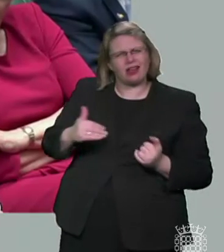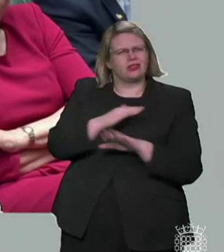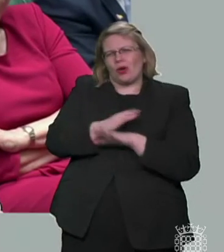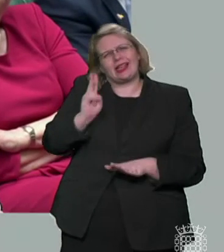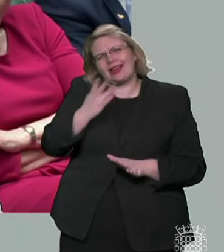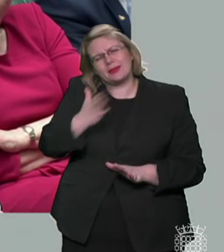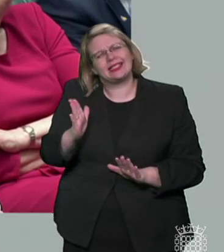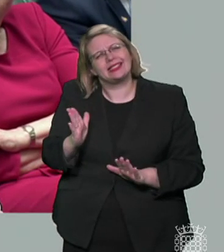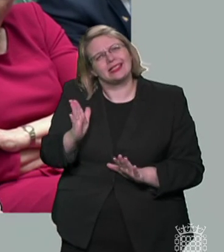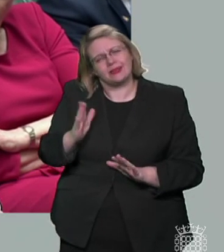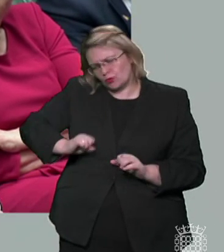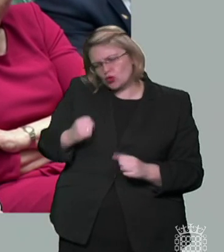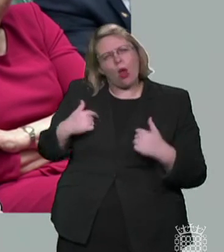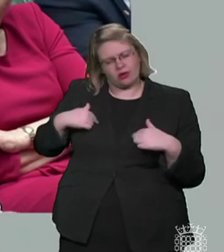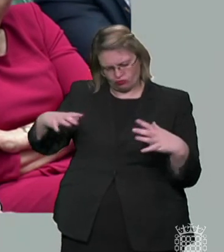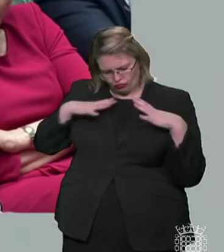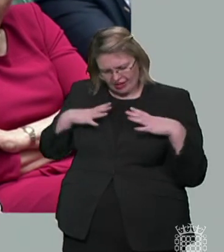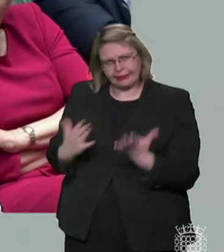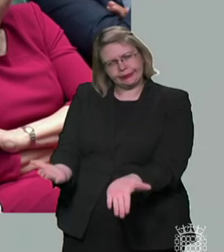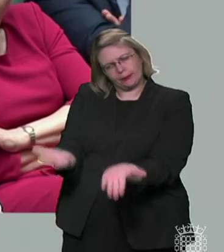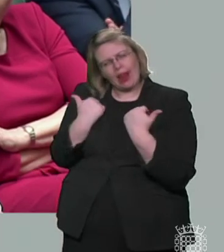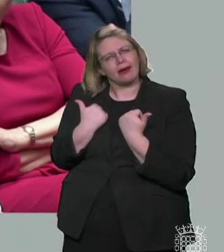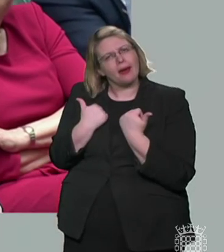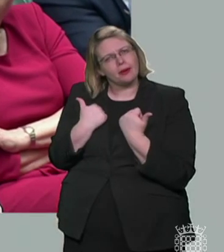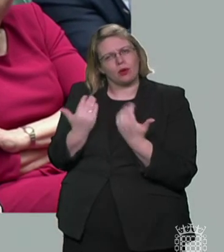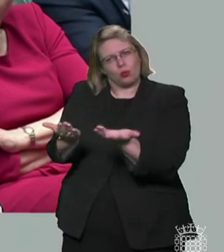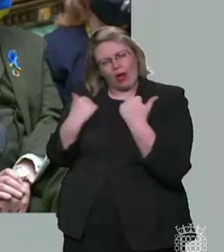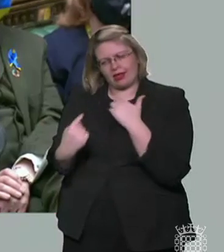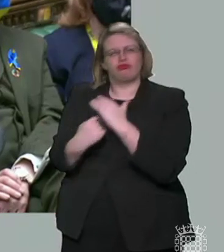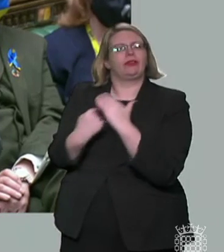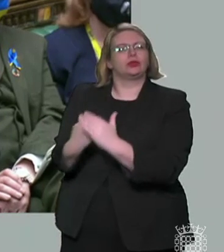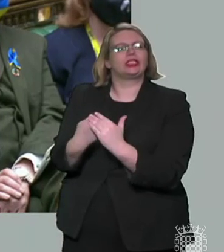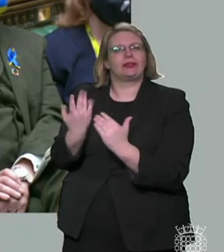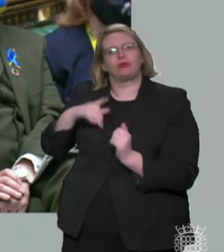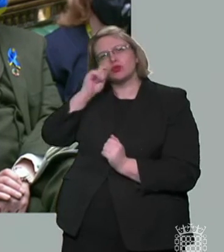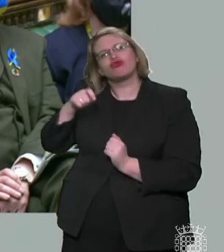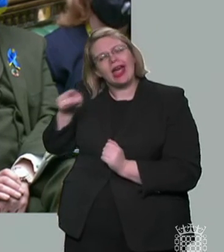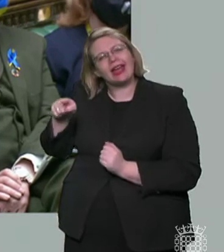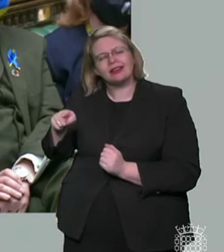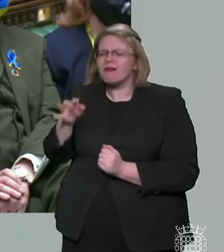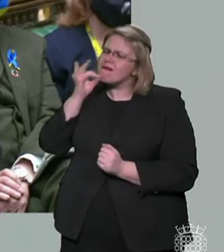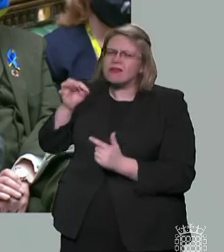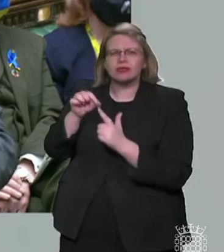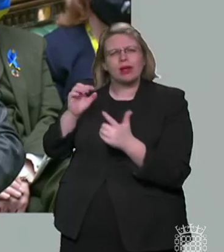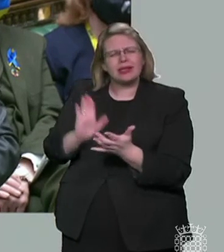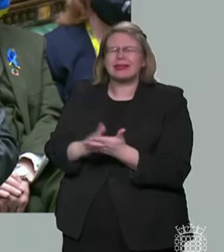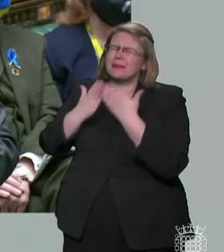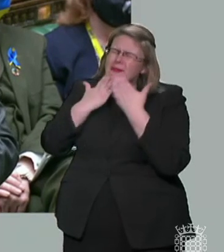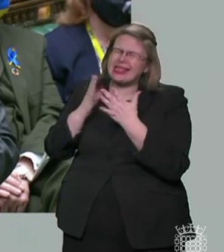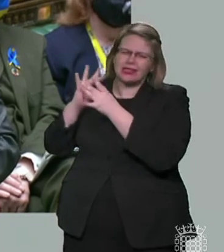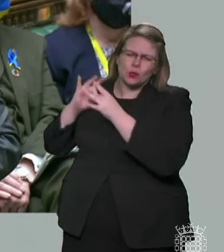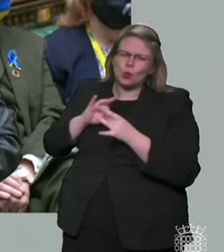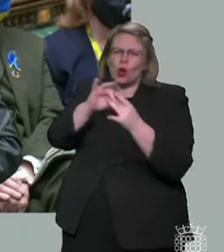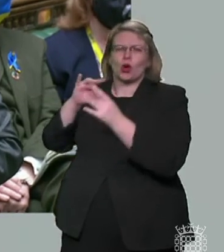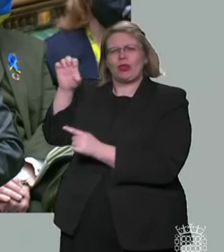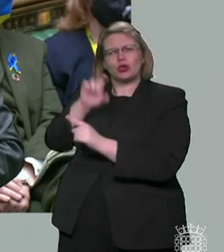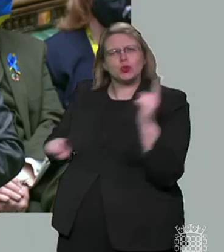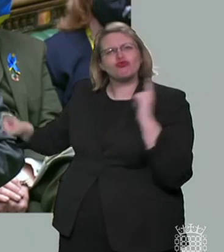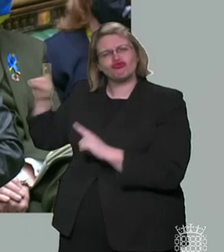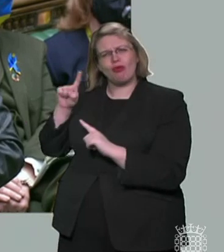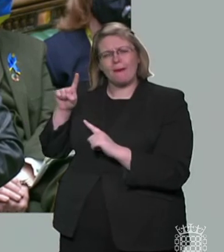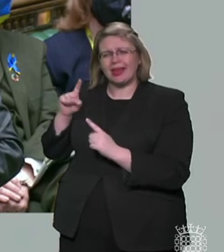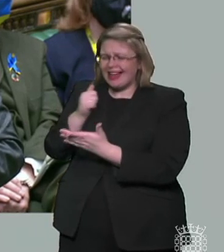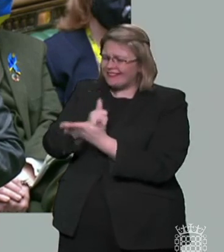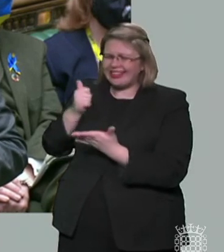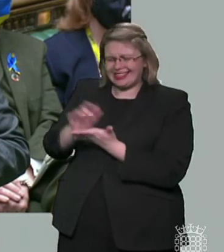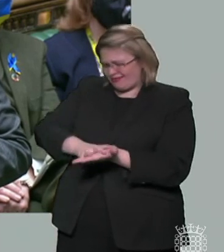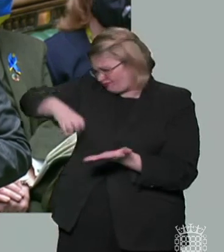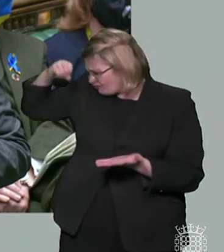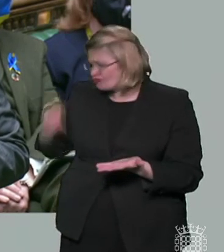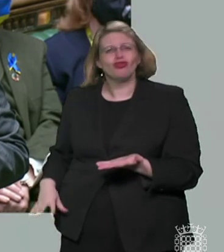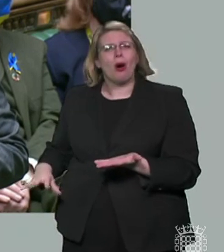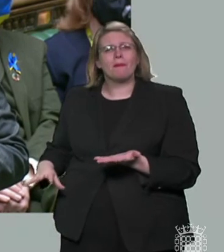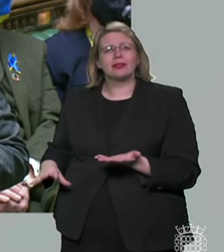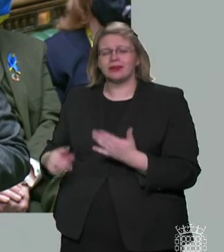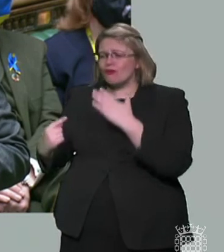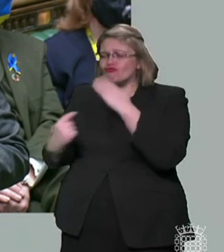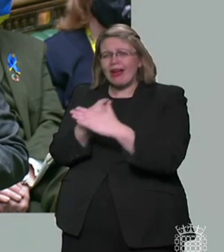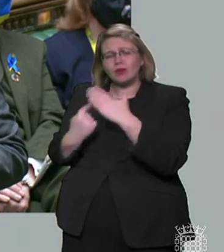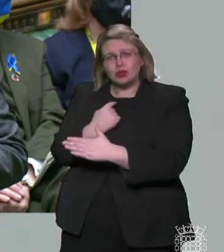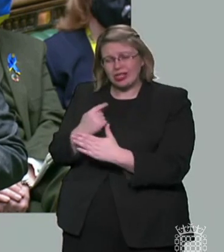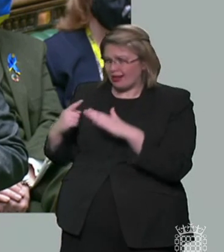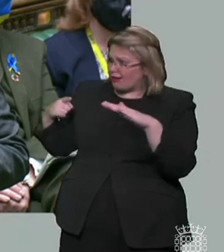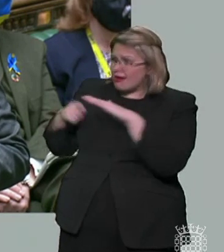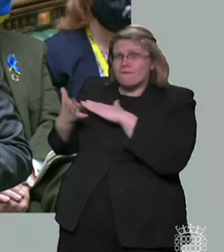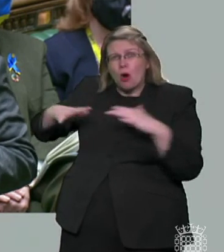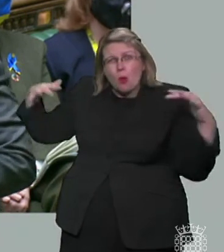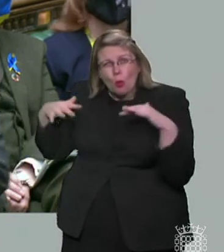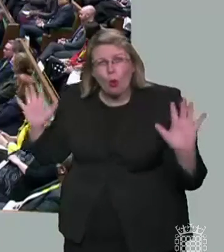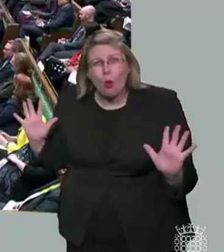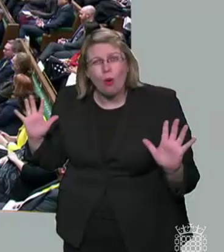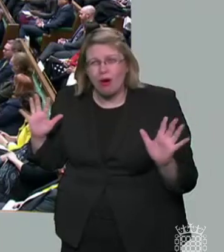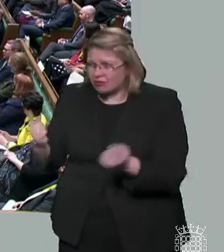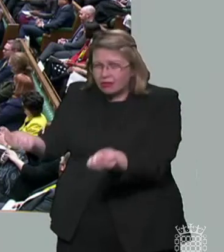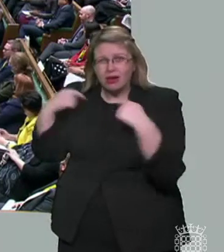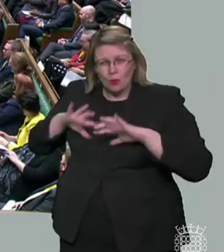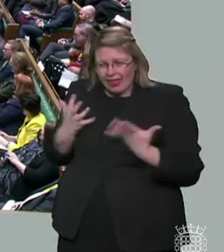Scotland stands ready to offer sanctuary and refuge, so will he join the rest of the European continent and waive the visa restrictions for refugees fleeing war in Ukraine?